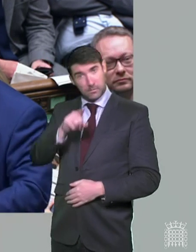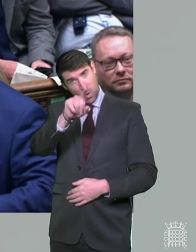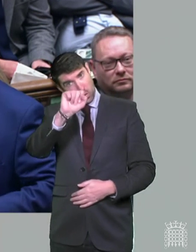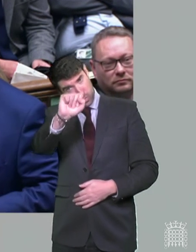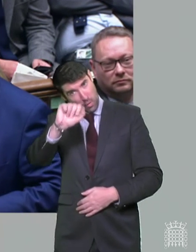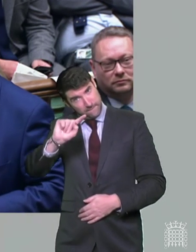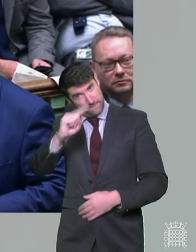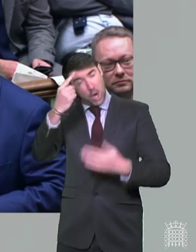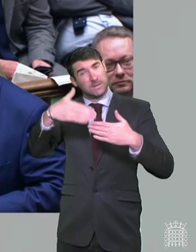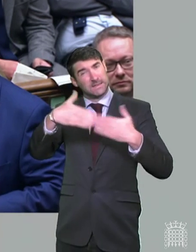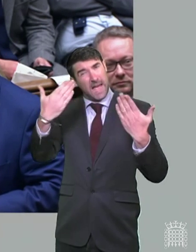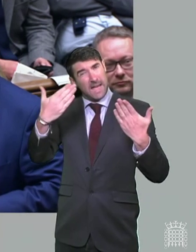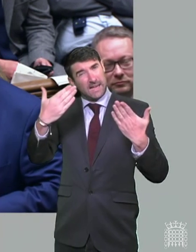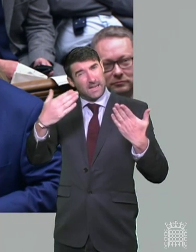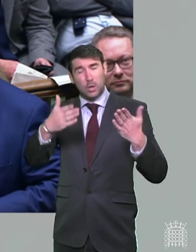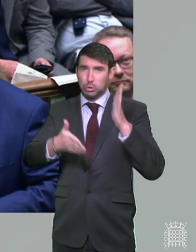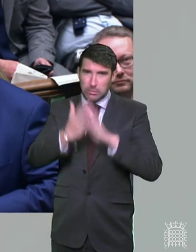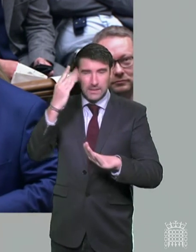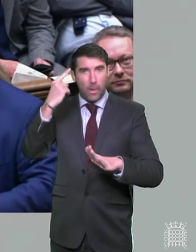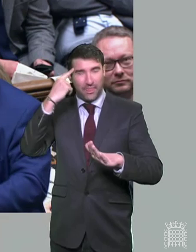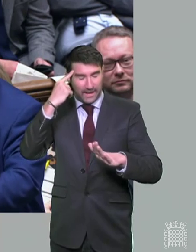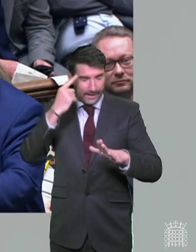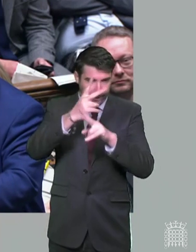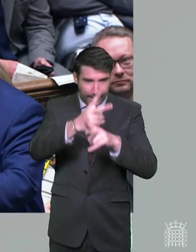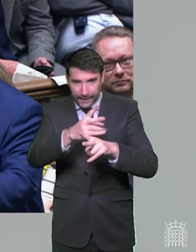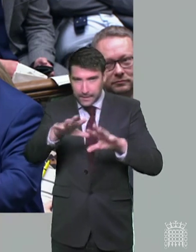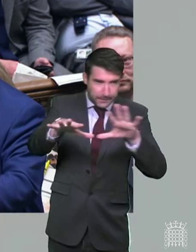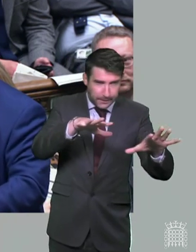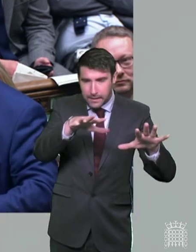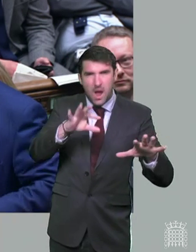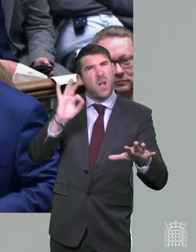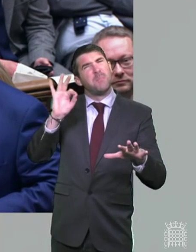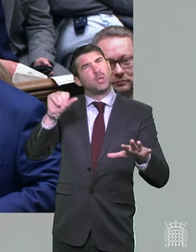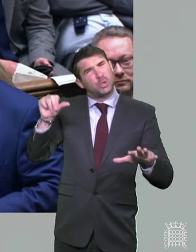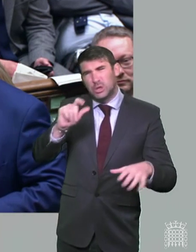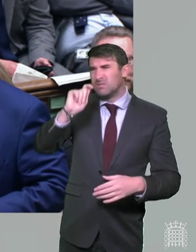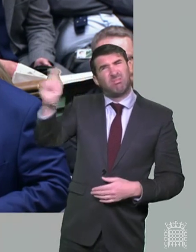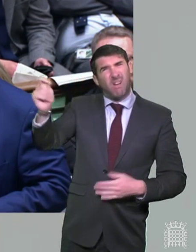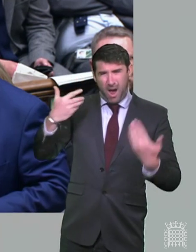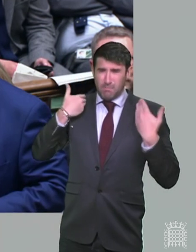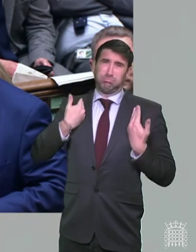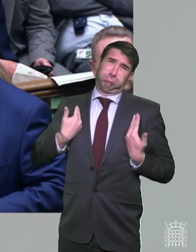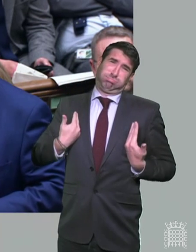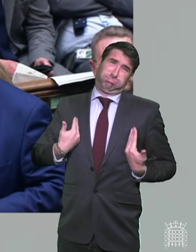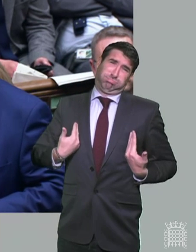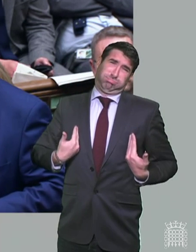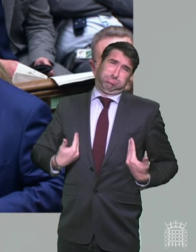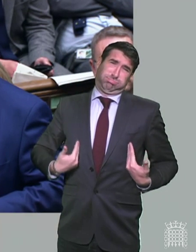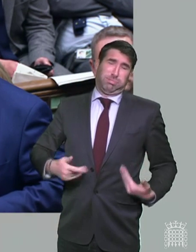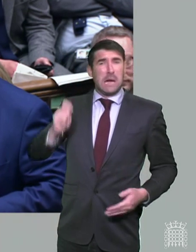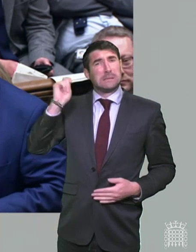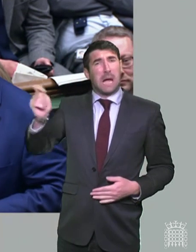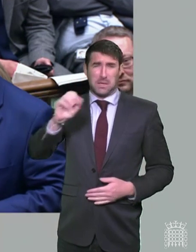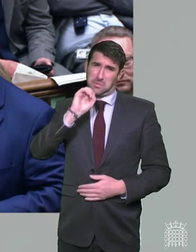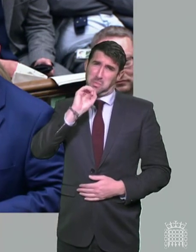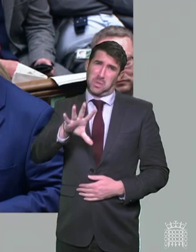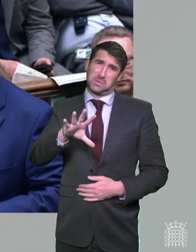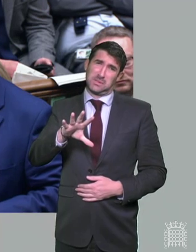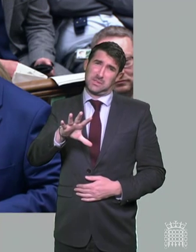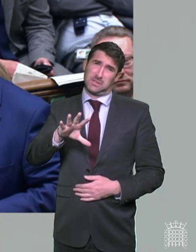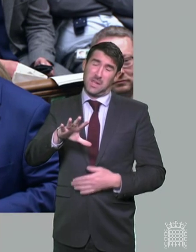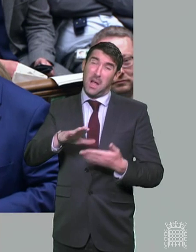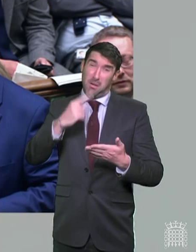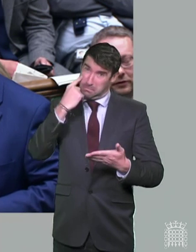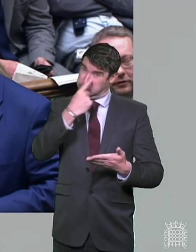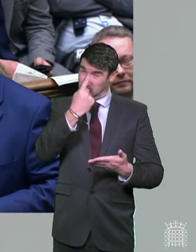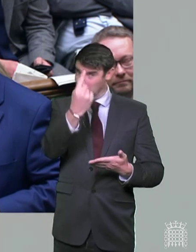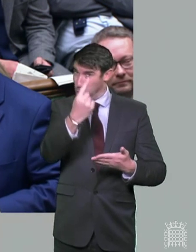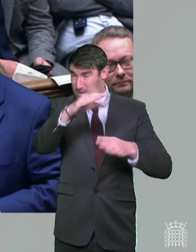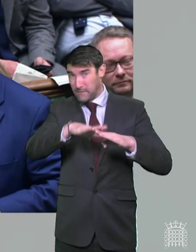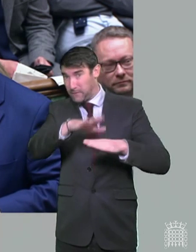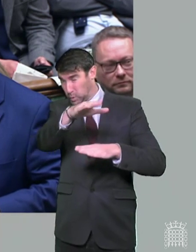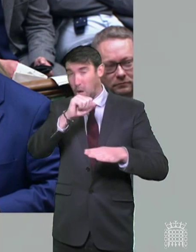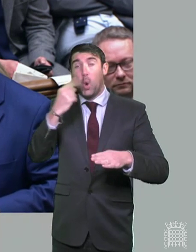Instead of targeting the profits of massive corporations with a windfall tax, the Prime Minister’s plan appears to be a decade-long raid on the bank accounts of ordinary taxpayers.